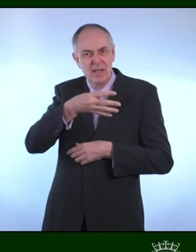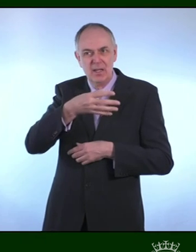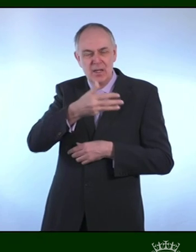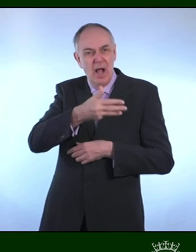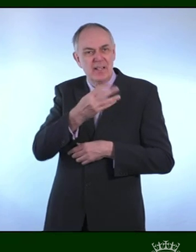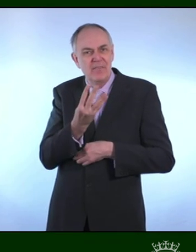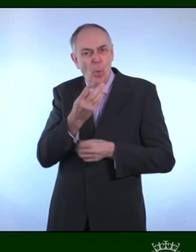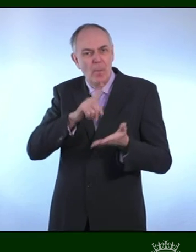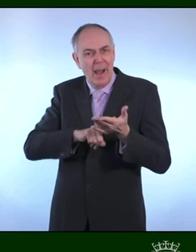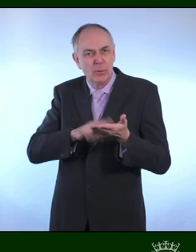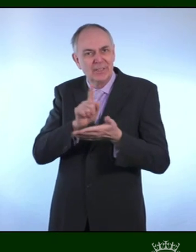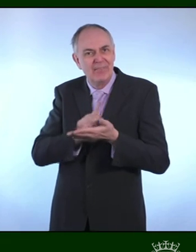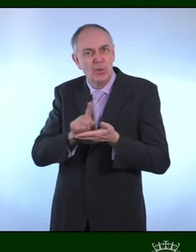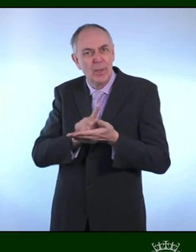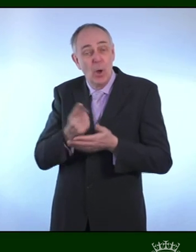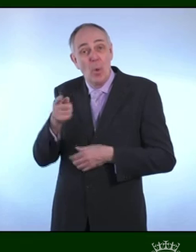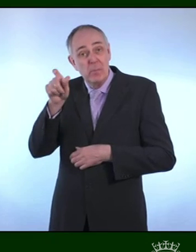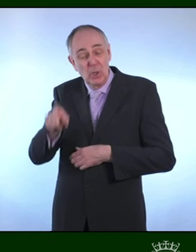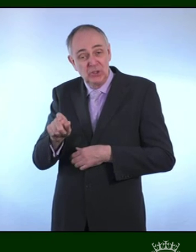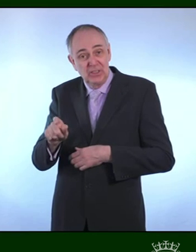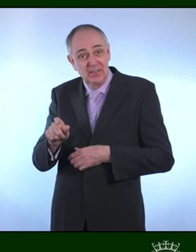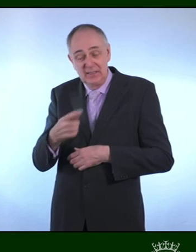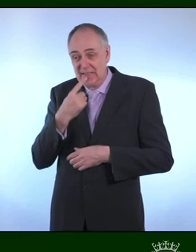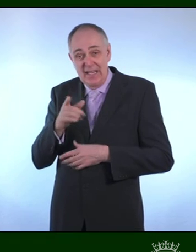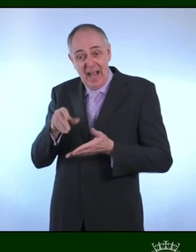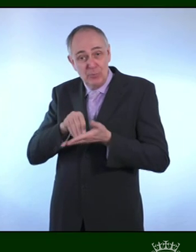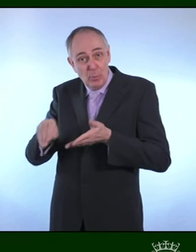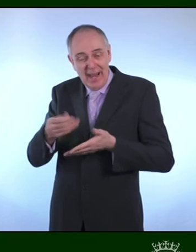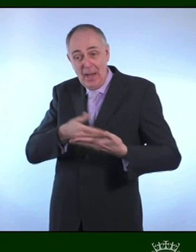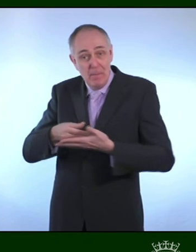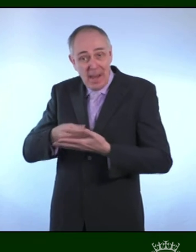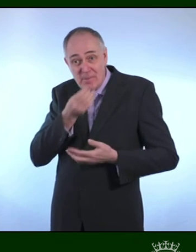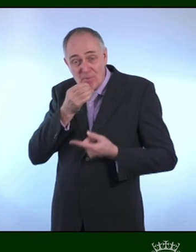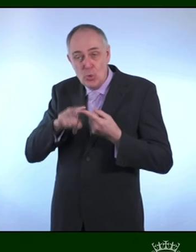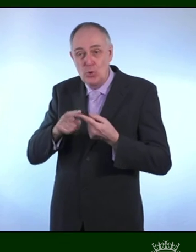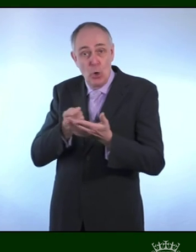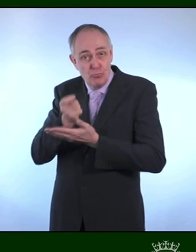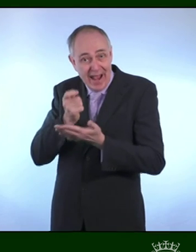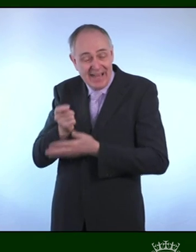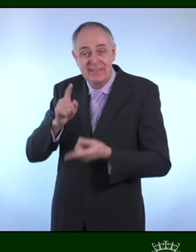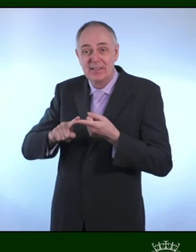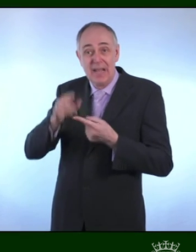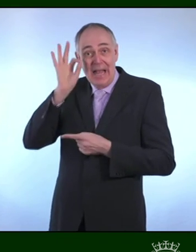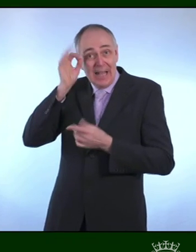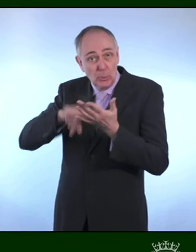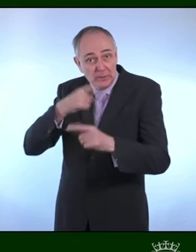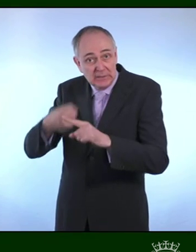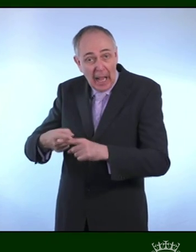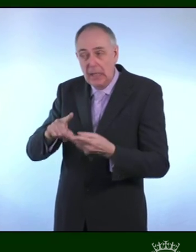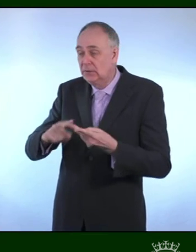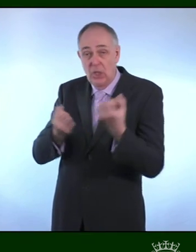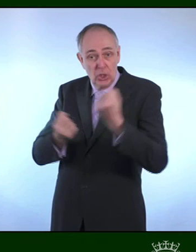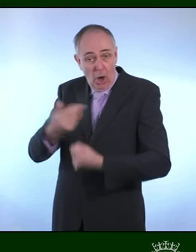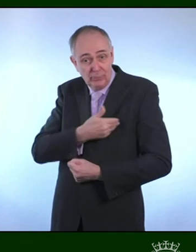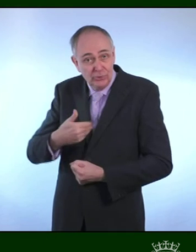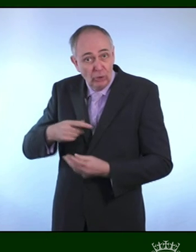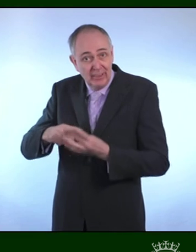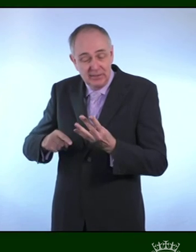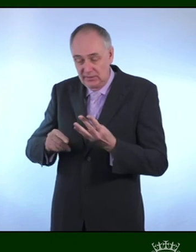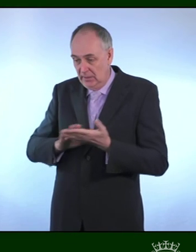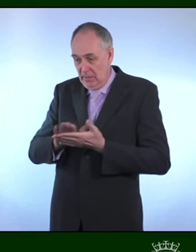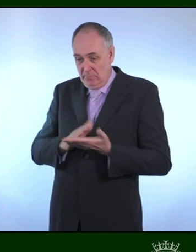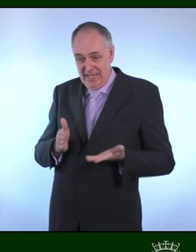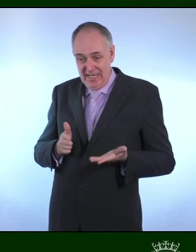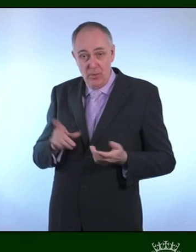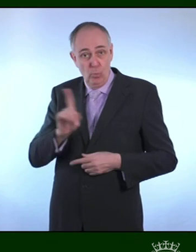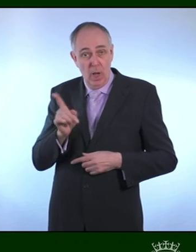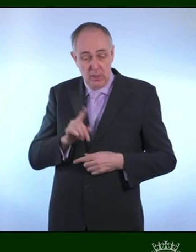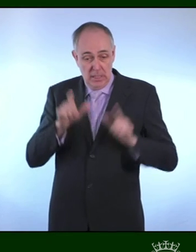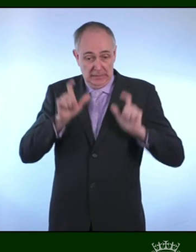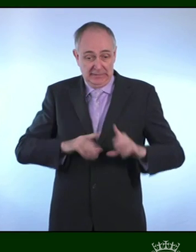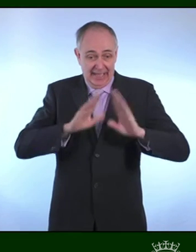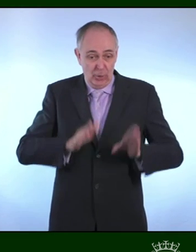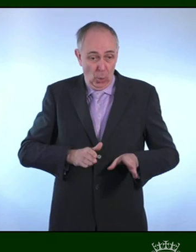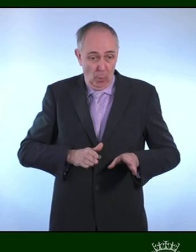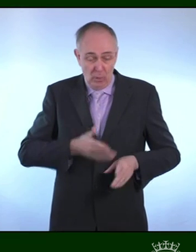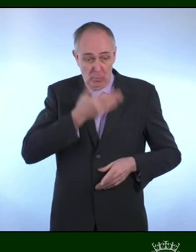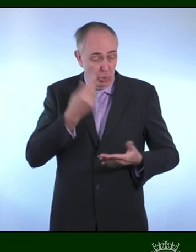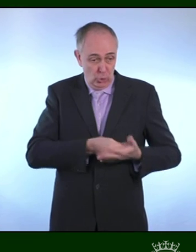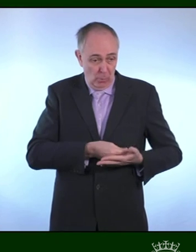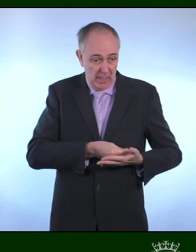One self-employed person said that they need to pay for baby food, rent, council tax and insurance for the car they use for work, being “faced with a decision to feed your family and pay your bills, or stay at home and not get paid”.